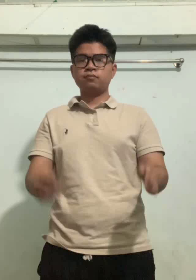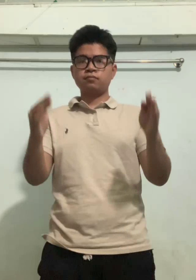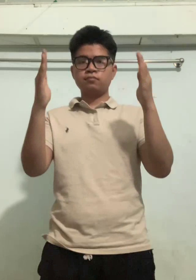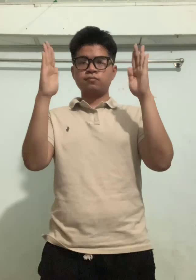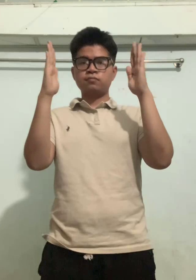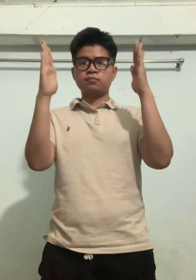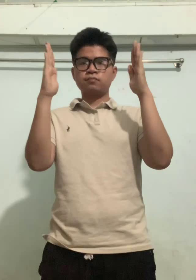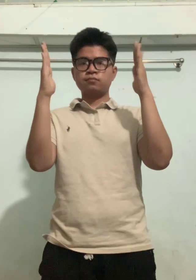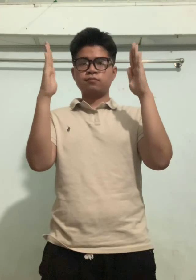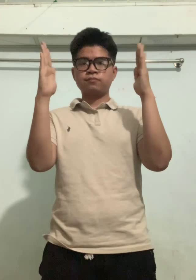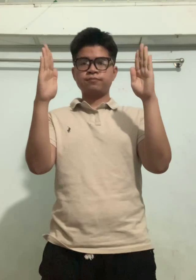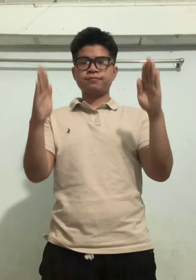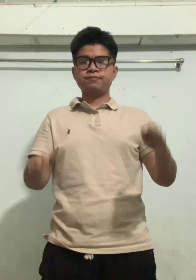vo tay